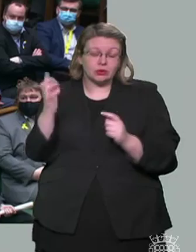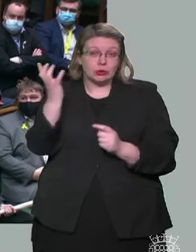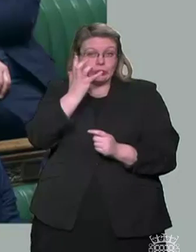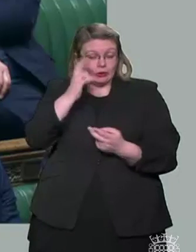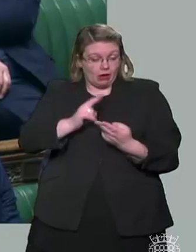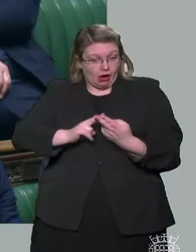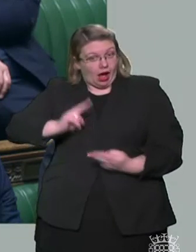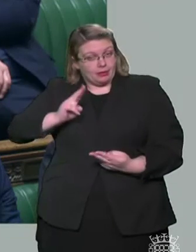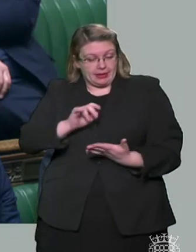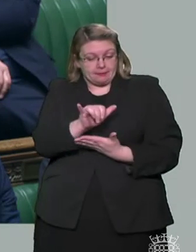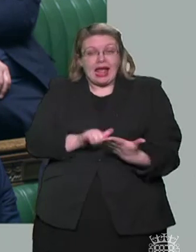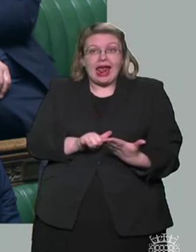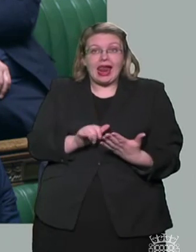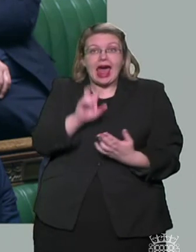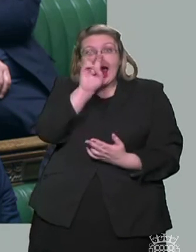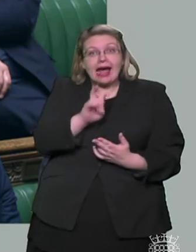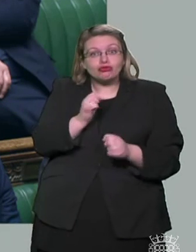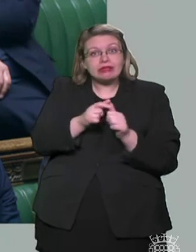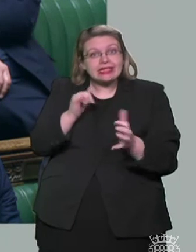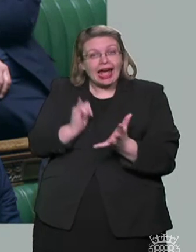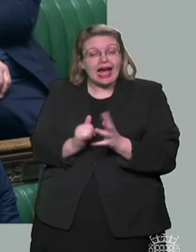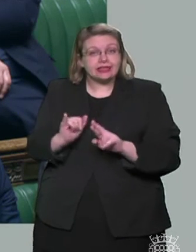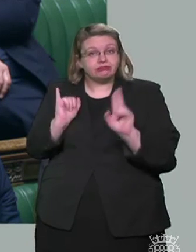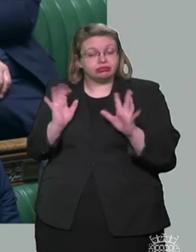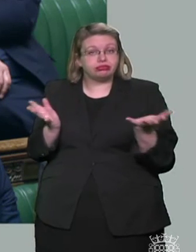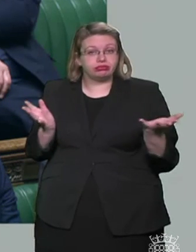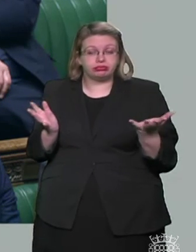We are in the middle of a global climate emergency.